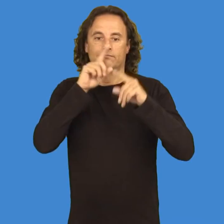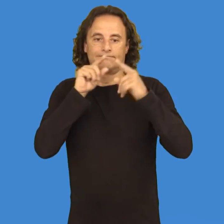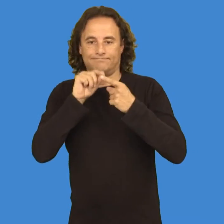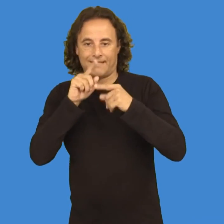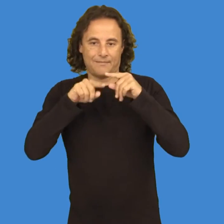diabetes